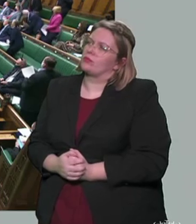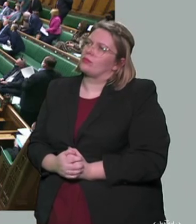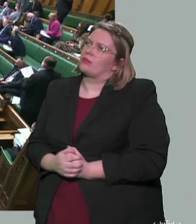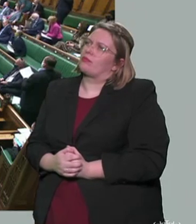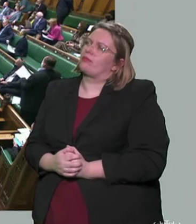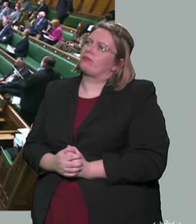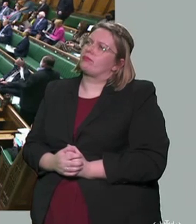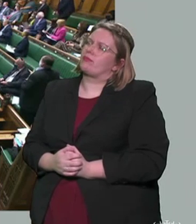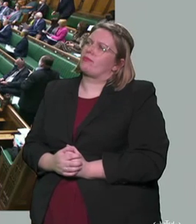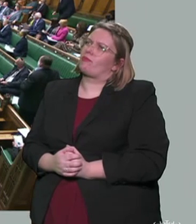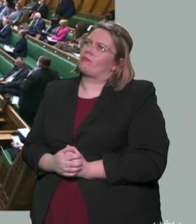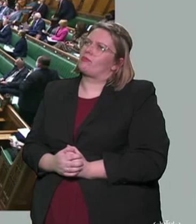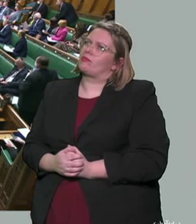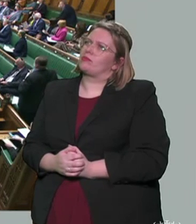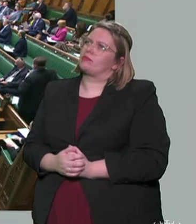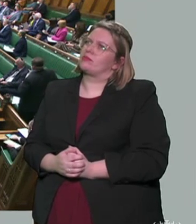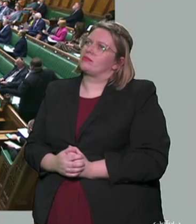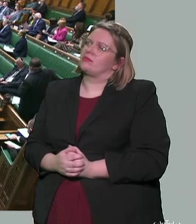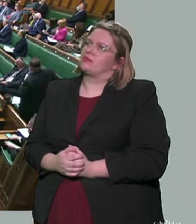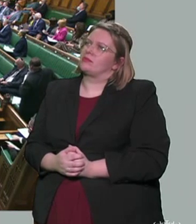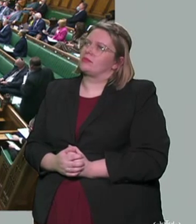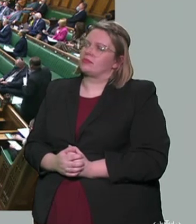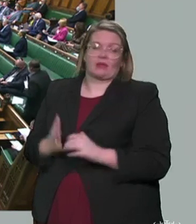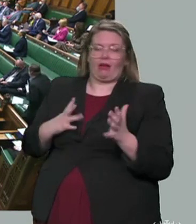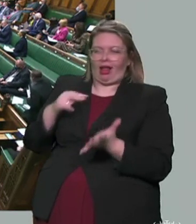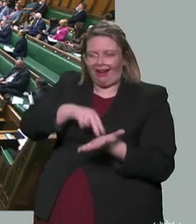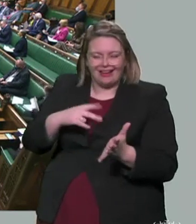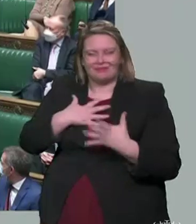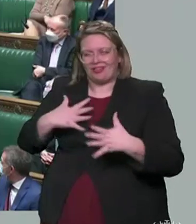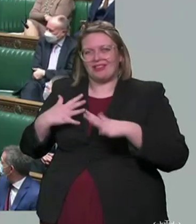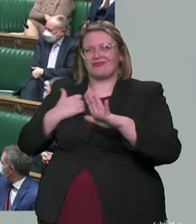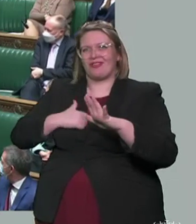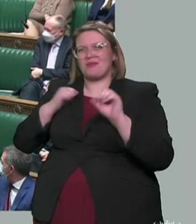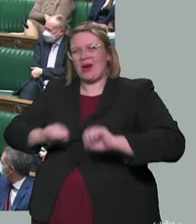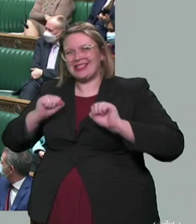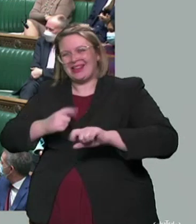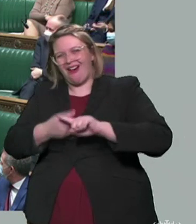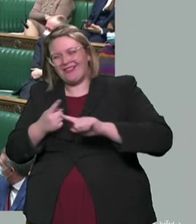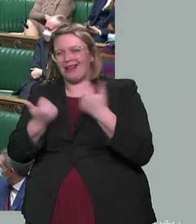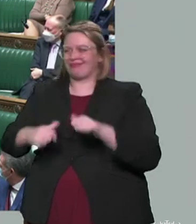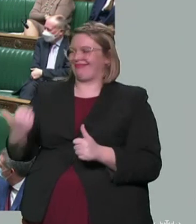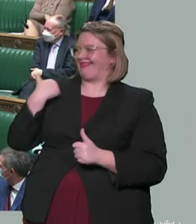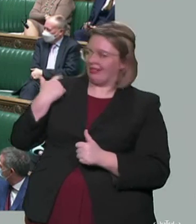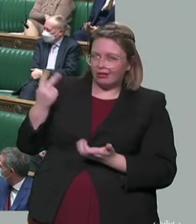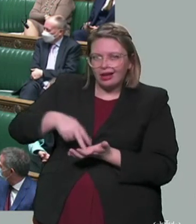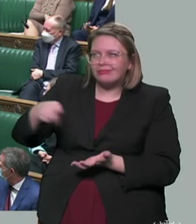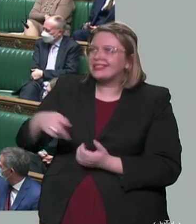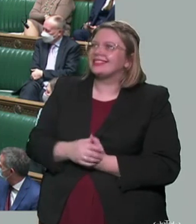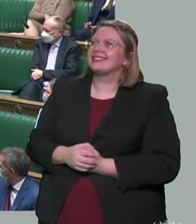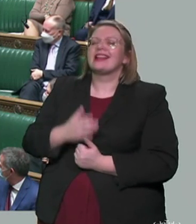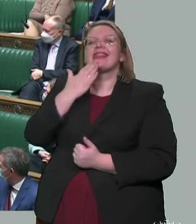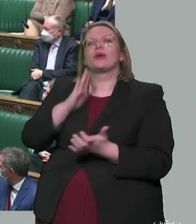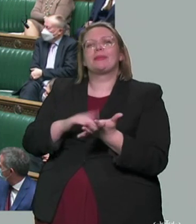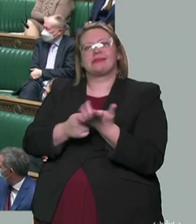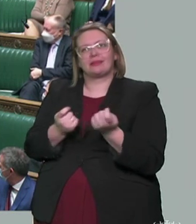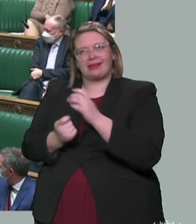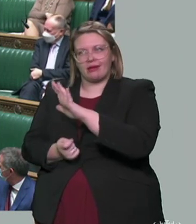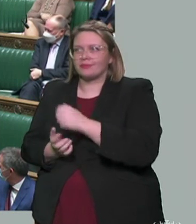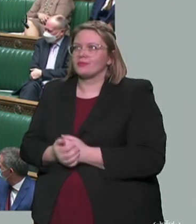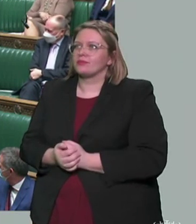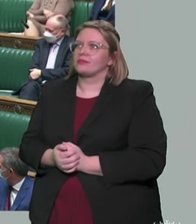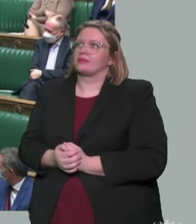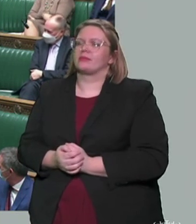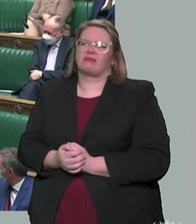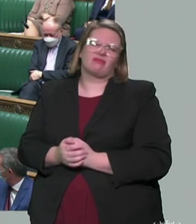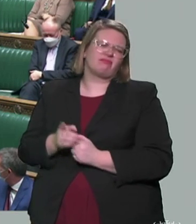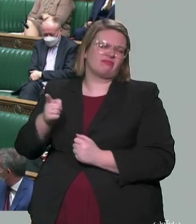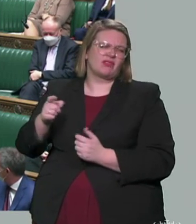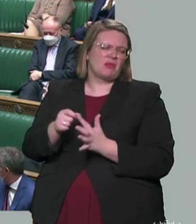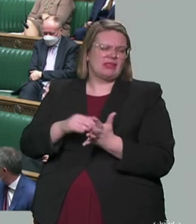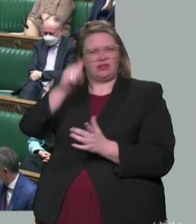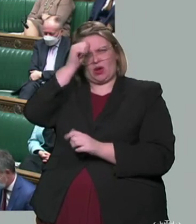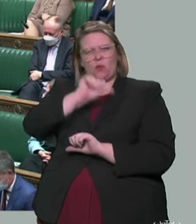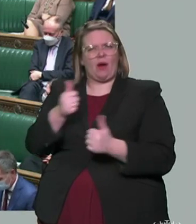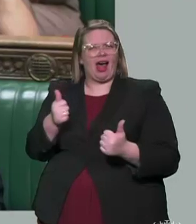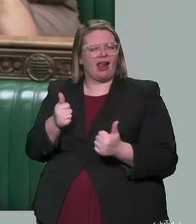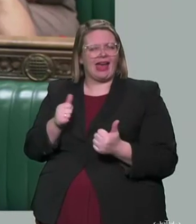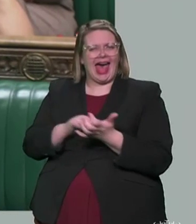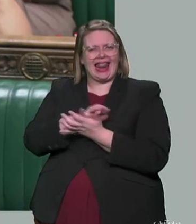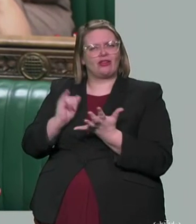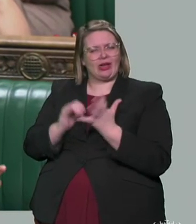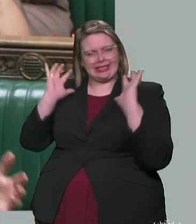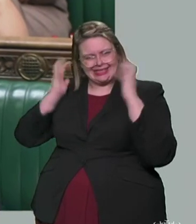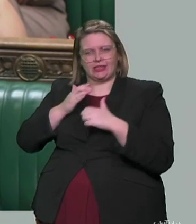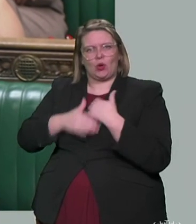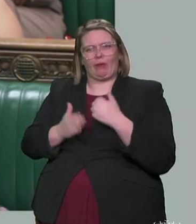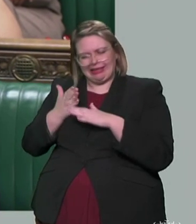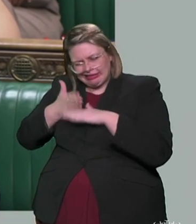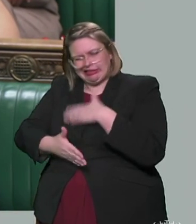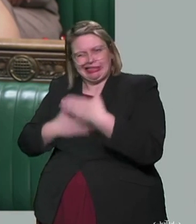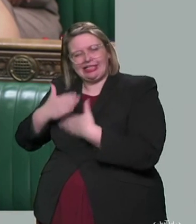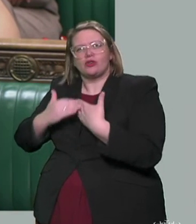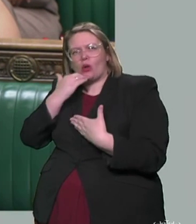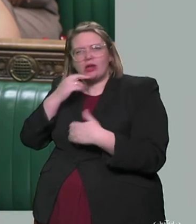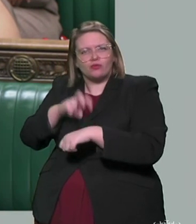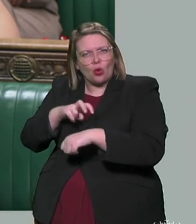The Prime Minister knows that one of the big issues facing the NHS is capacity, in particular in the workforce.